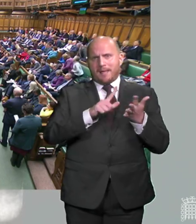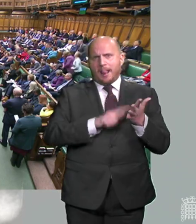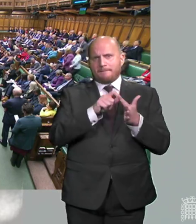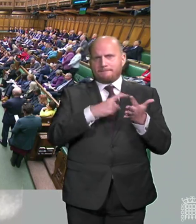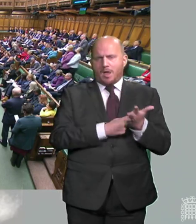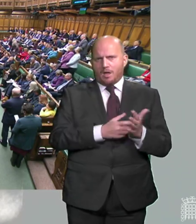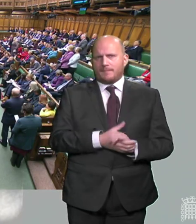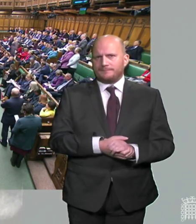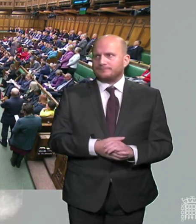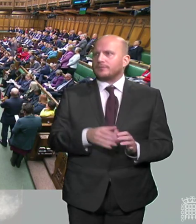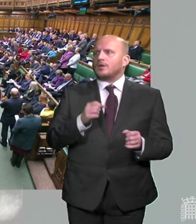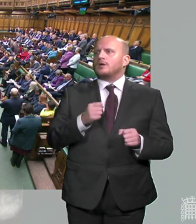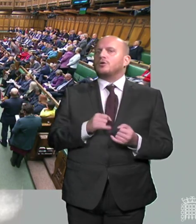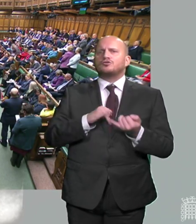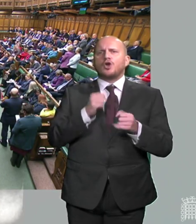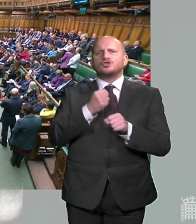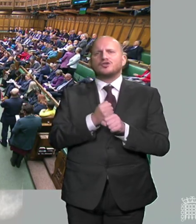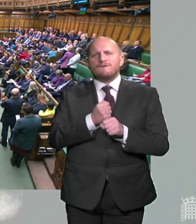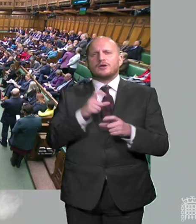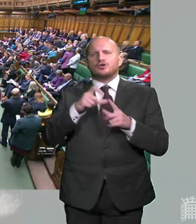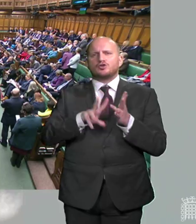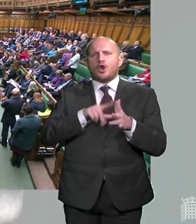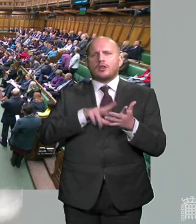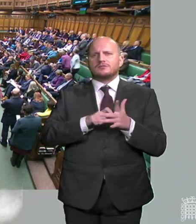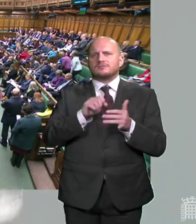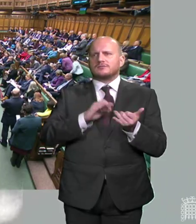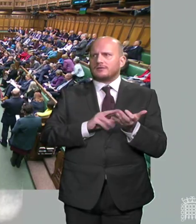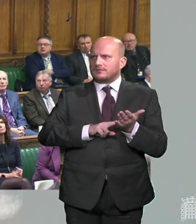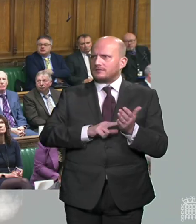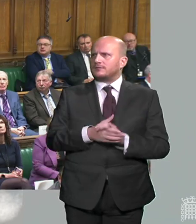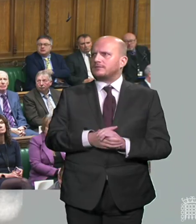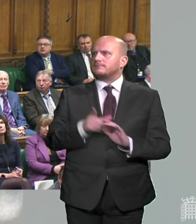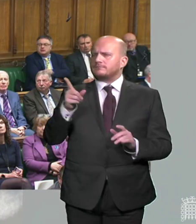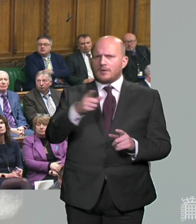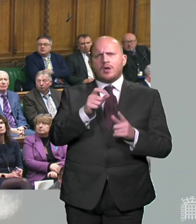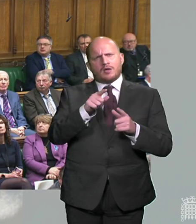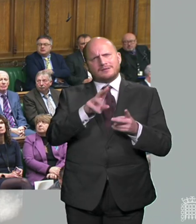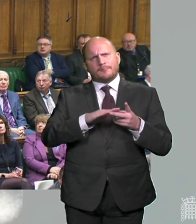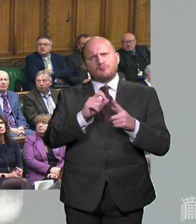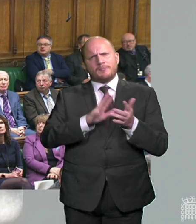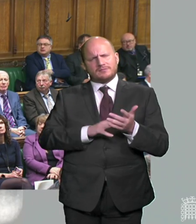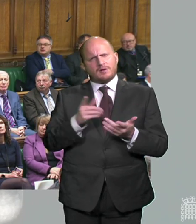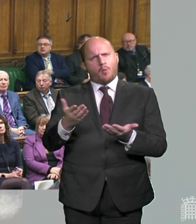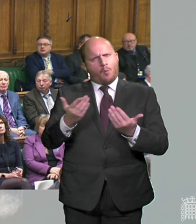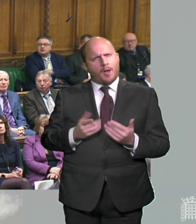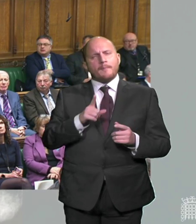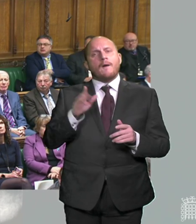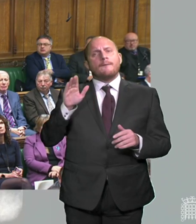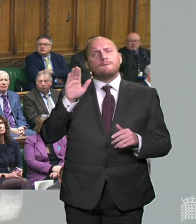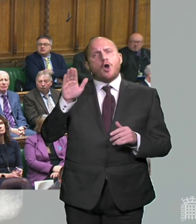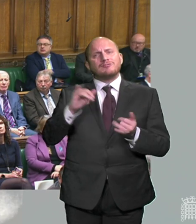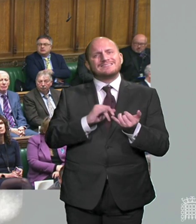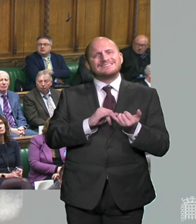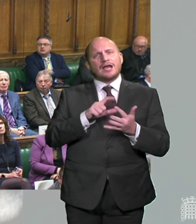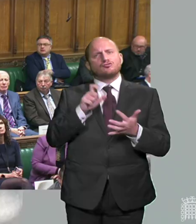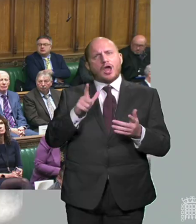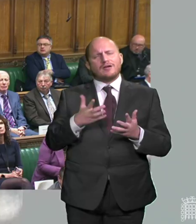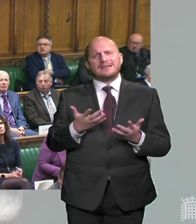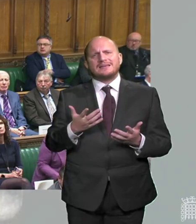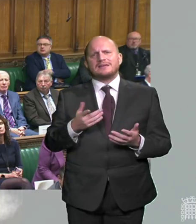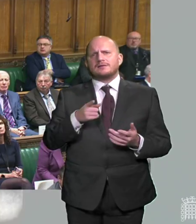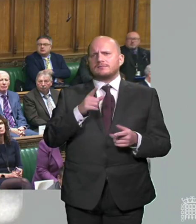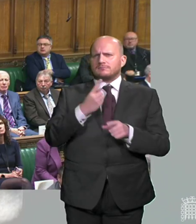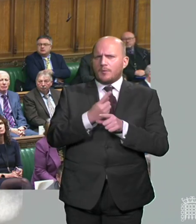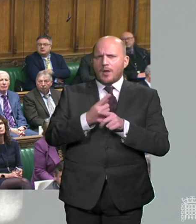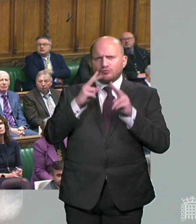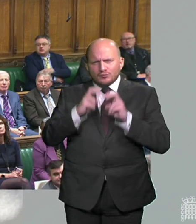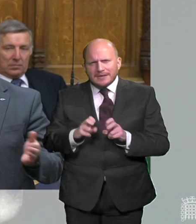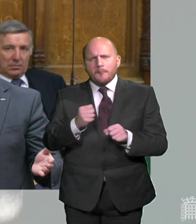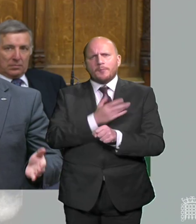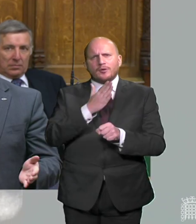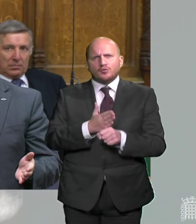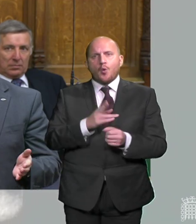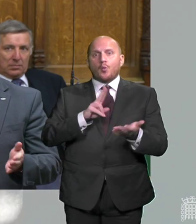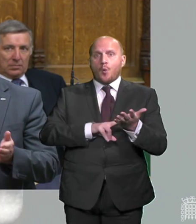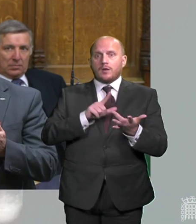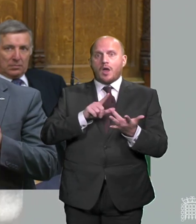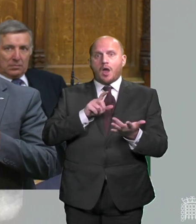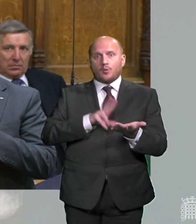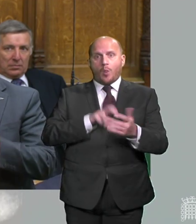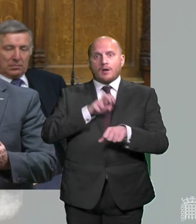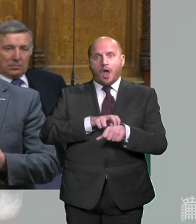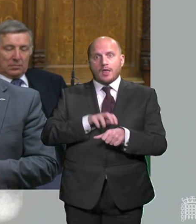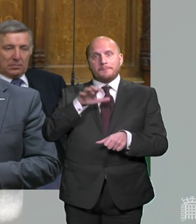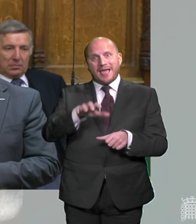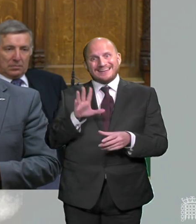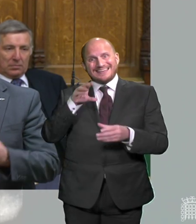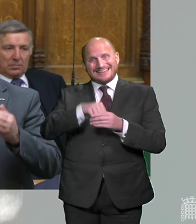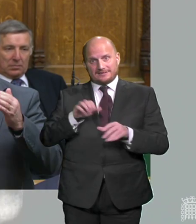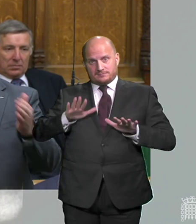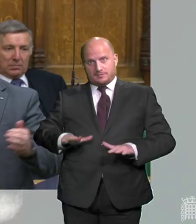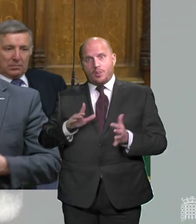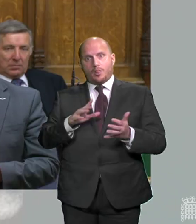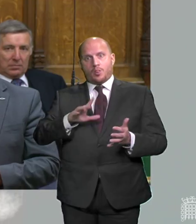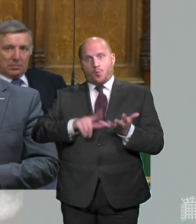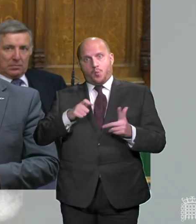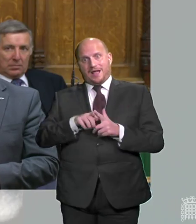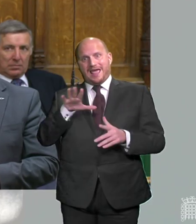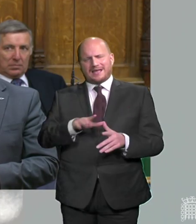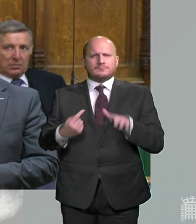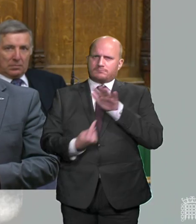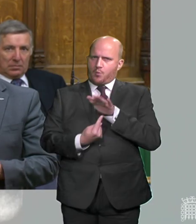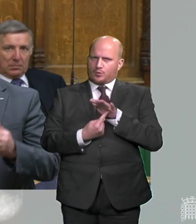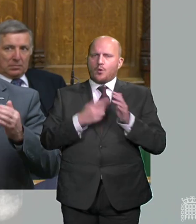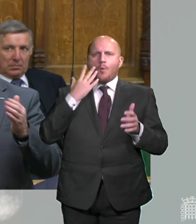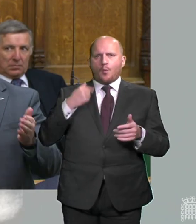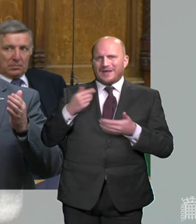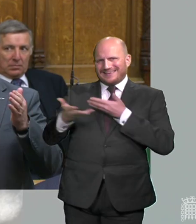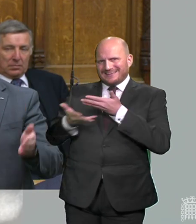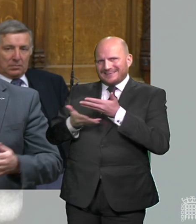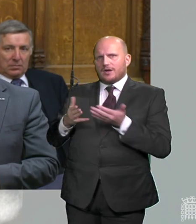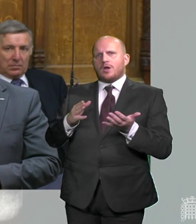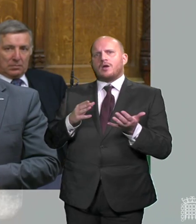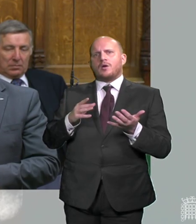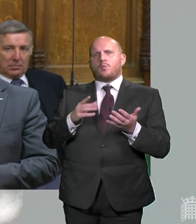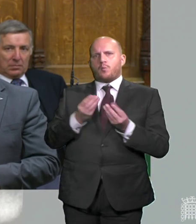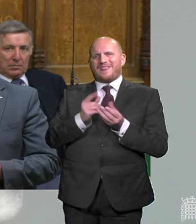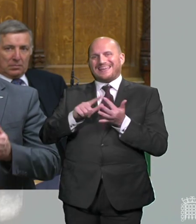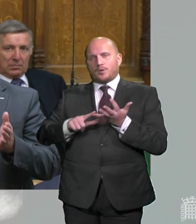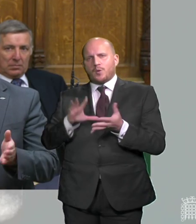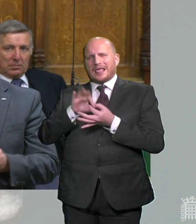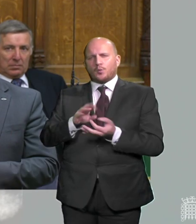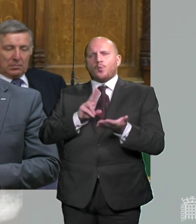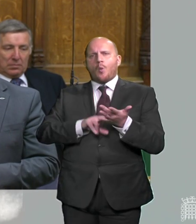Sir Jeffrey M. Donaldson I am sure that the Deputy Prime Minister will join me in welcoming the comments made yesterday by the Foreign Secretary to the European Scrutiny Committee—that securing Northern Ireland’s place within the Union will be the priority of the Government in the negotiations with the European Union on the Northern Ireland Protocol.